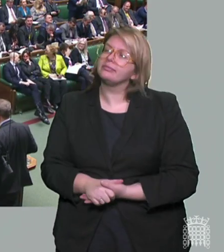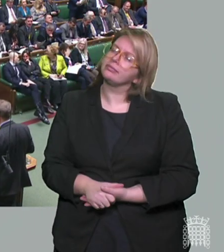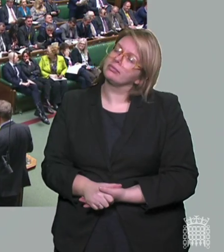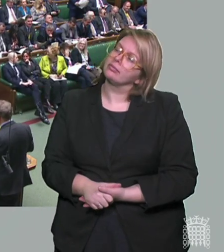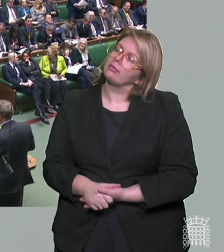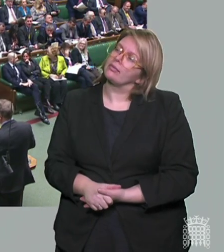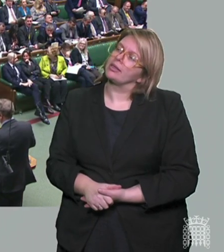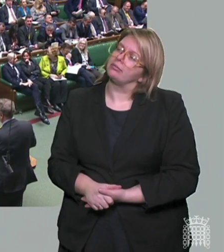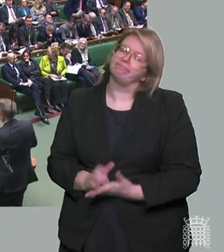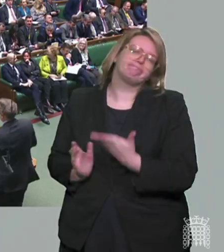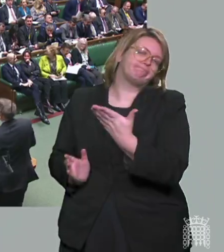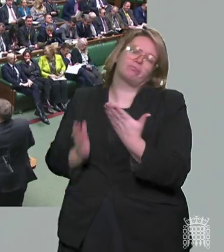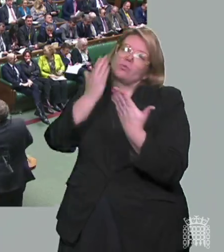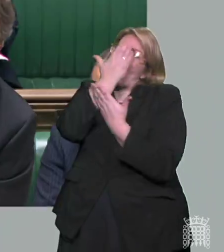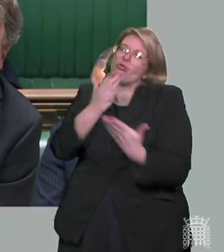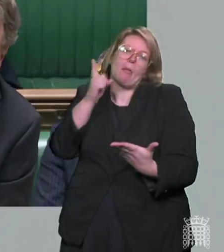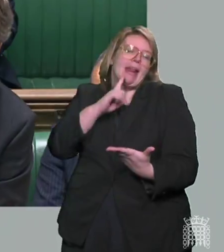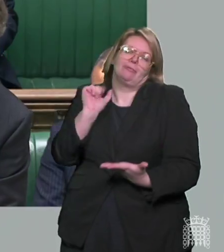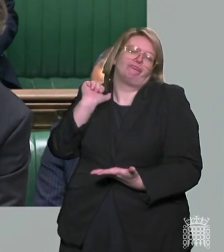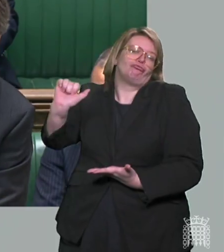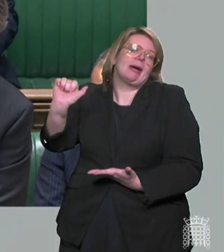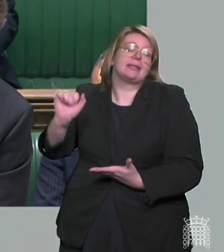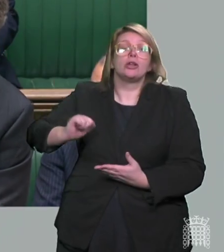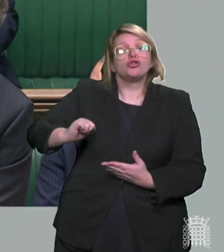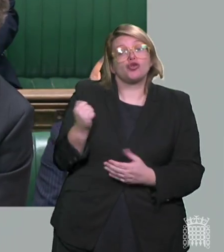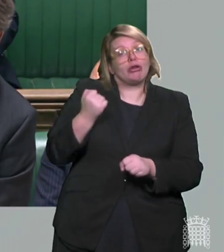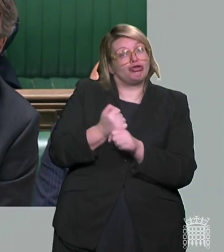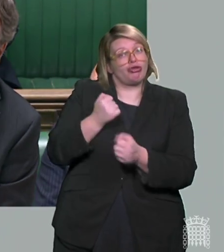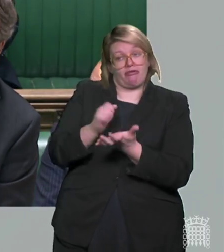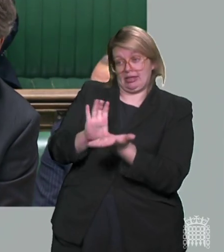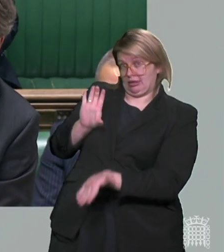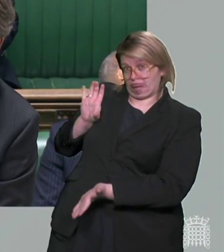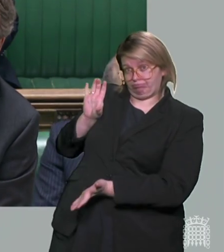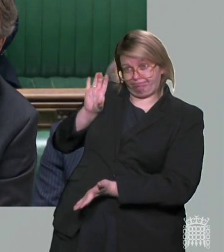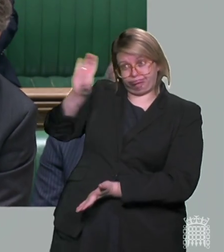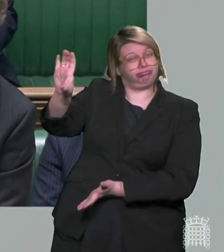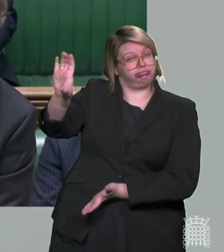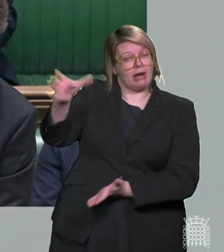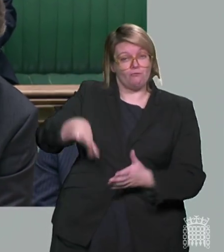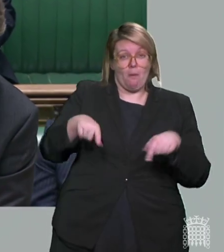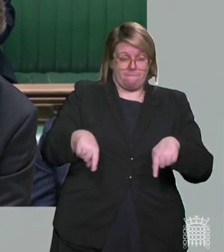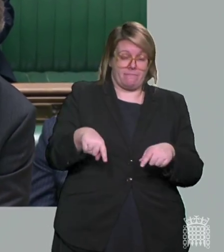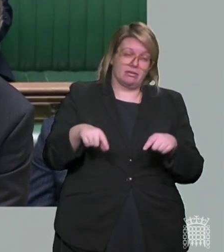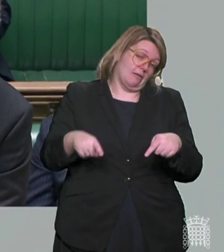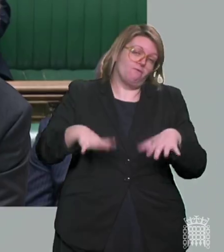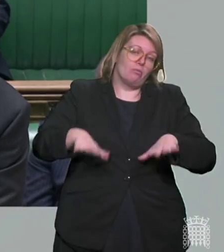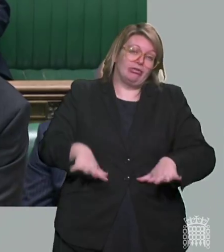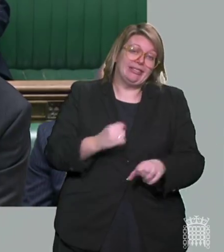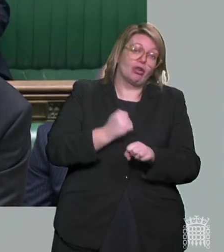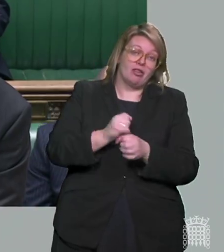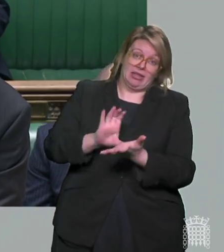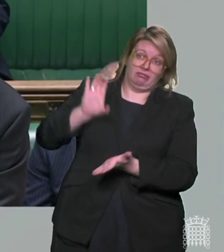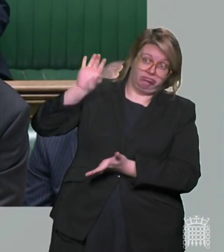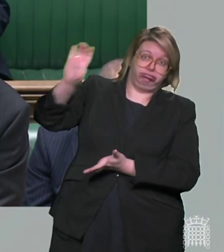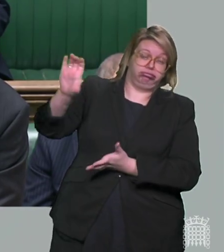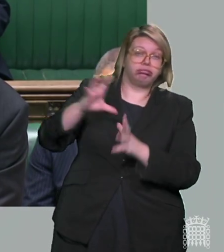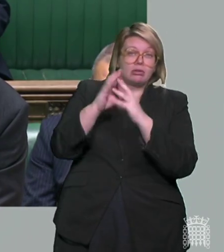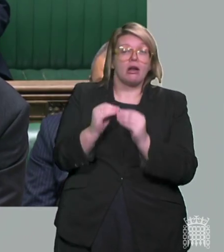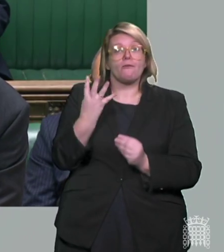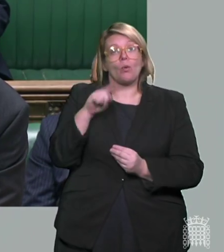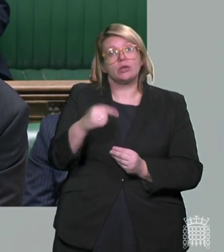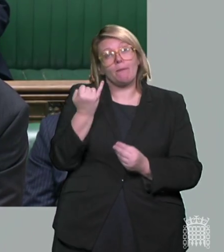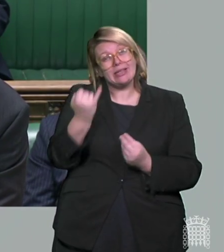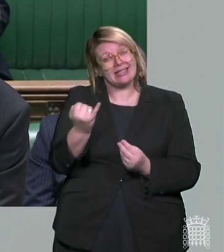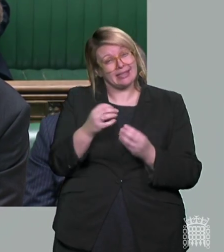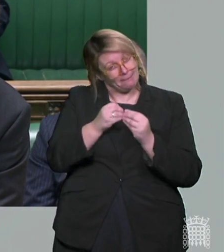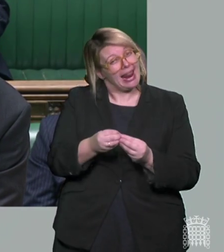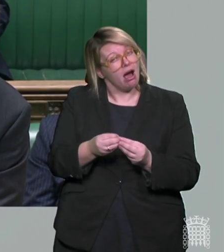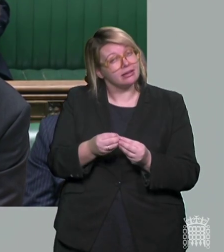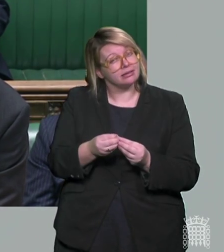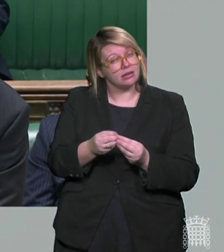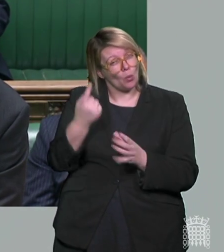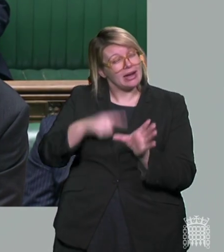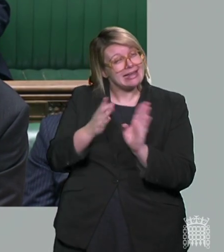The honourable Lady makes a good point. The Scottish Government have received a block grant settlement this year of £41.6 billion—the highest in real terms since devolution began.